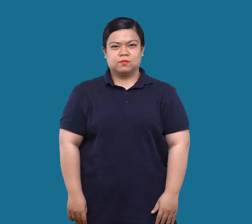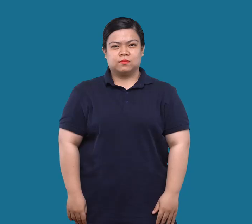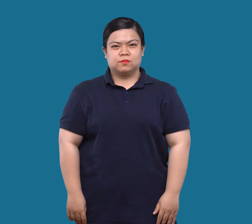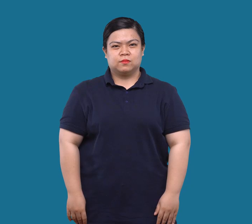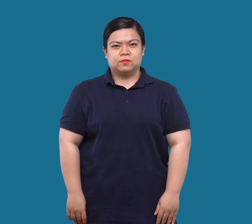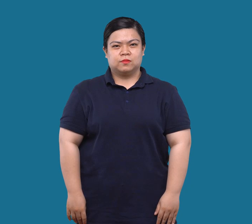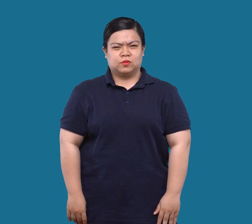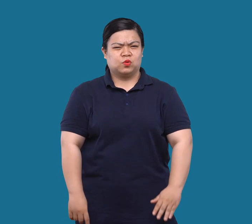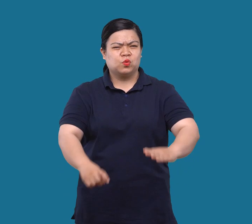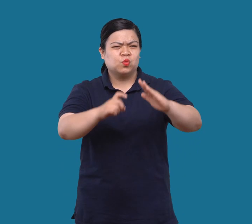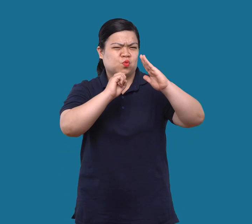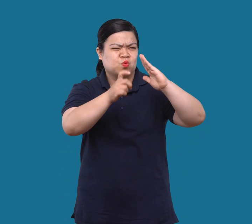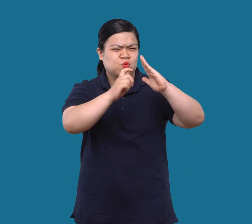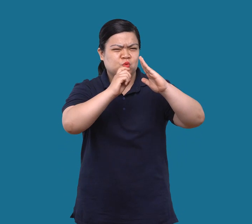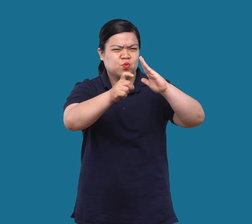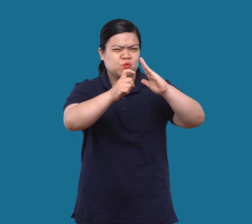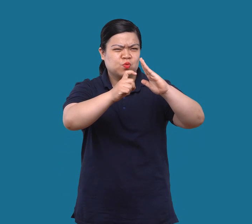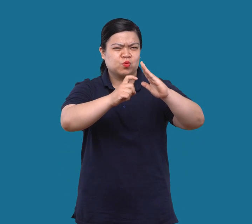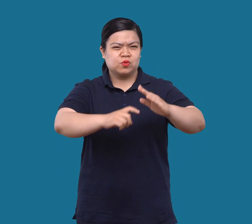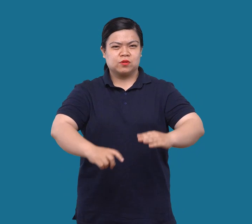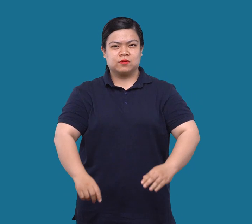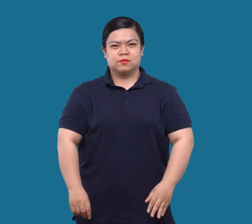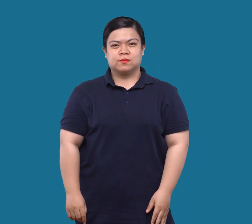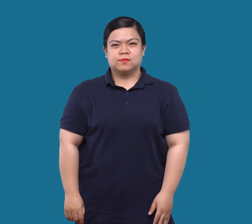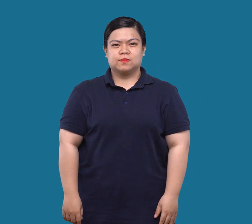tiện nghi